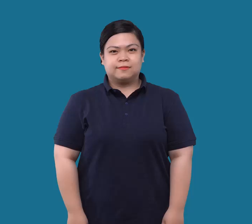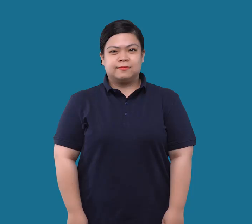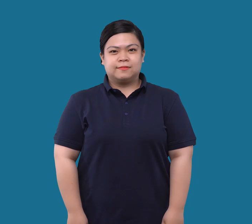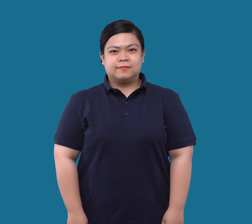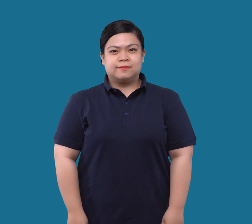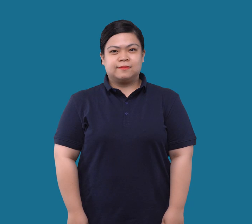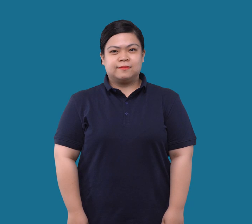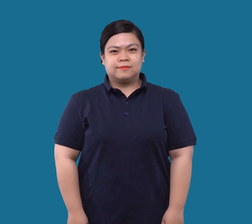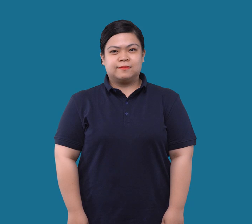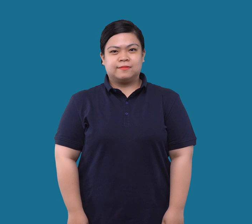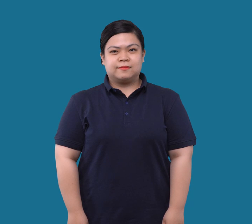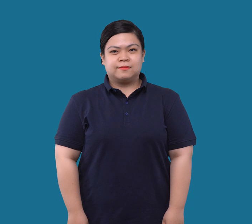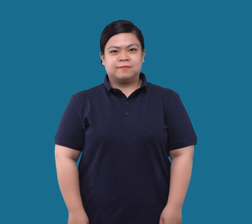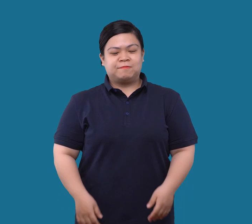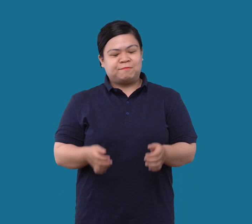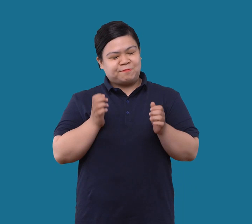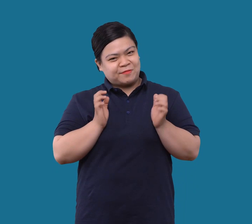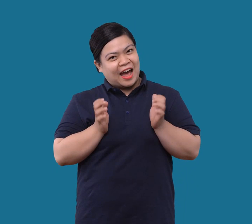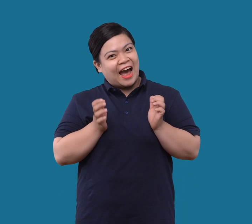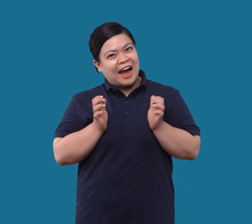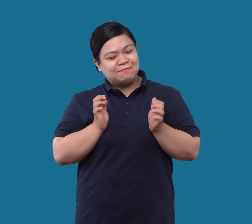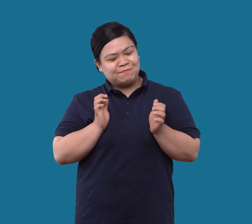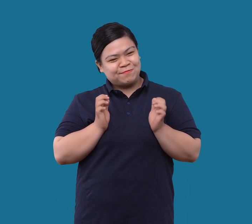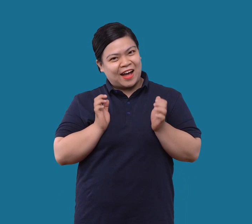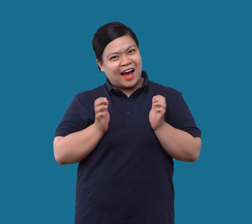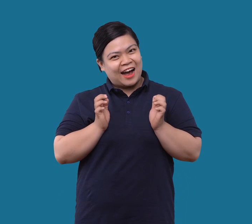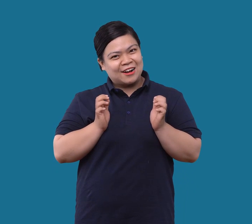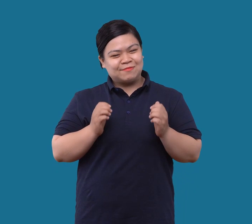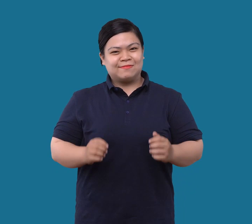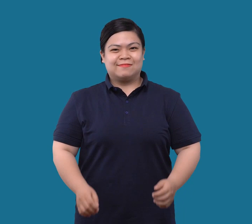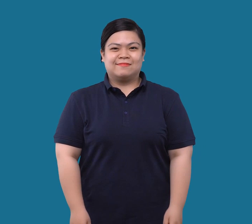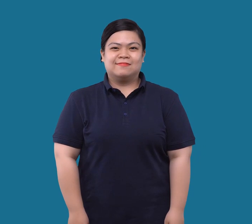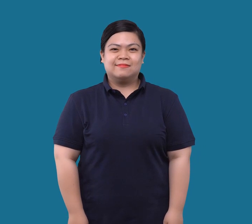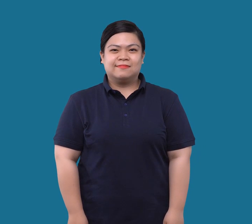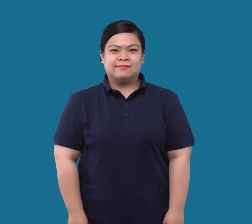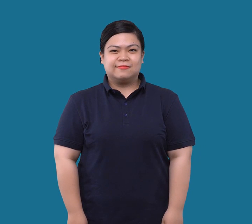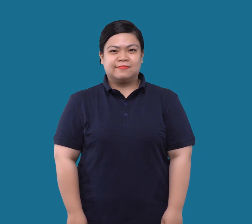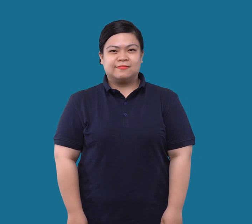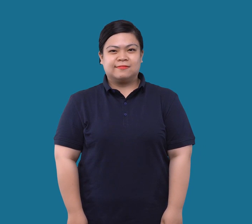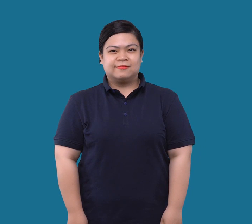cất tiếng nói